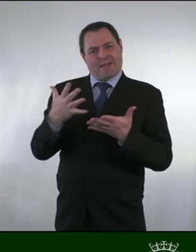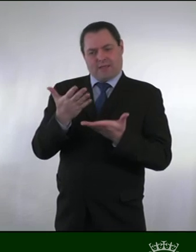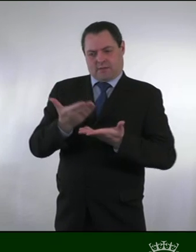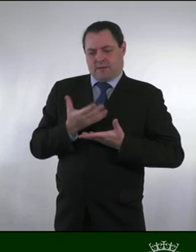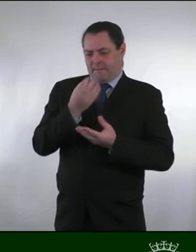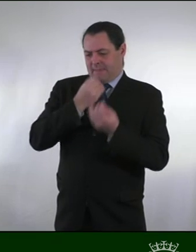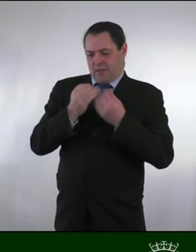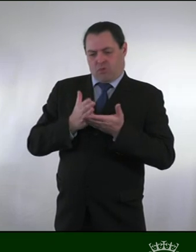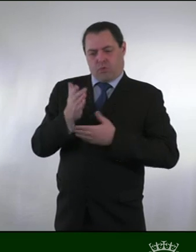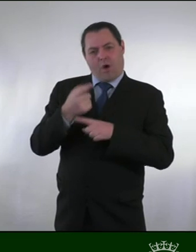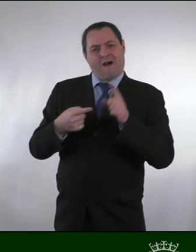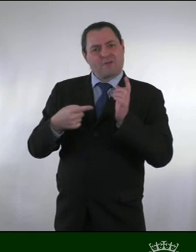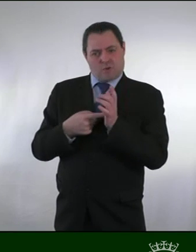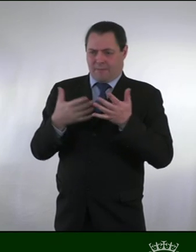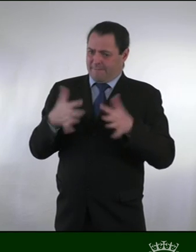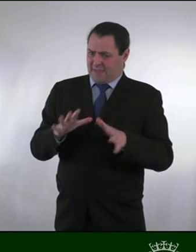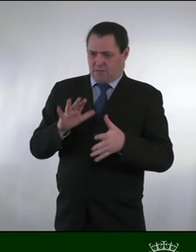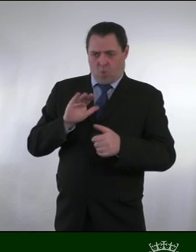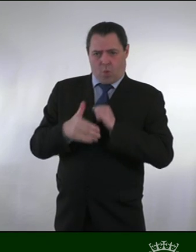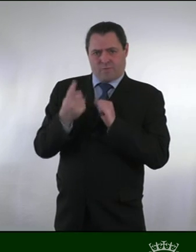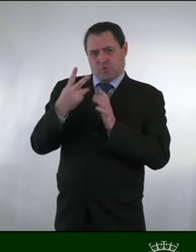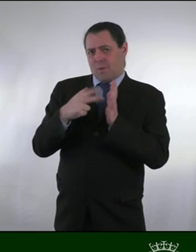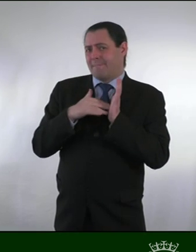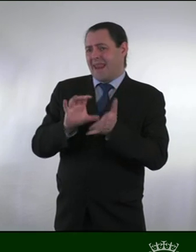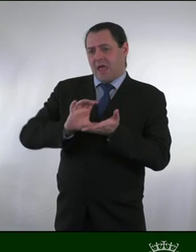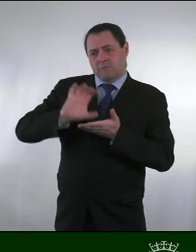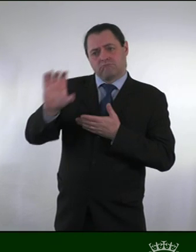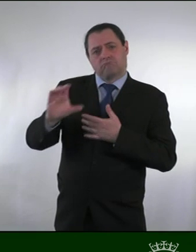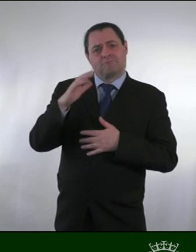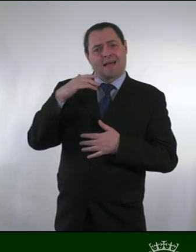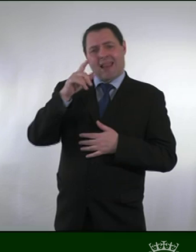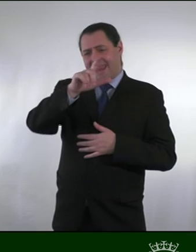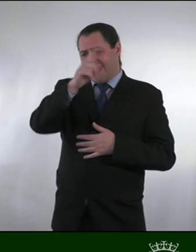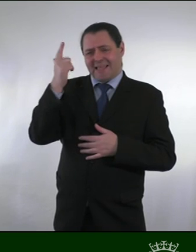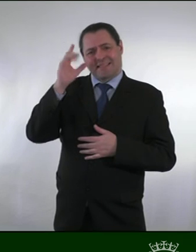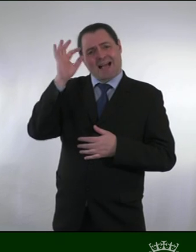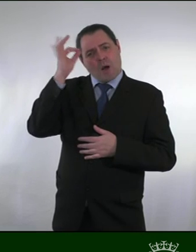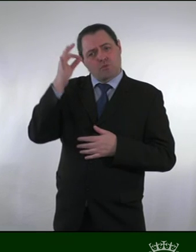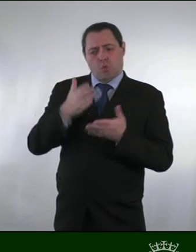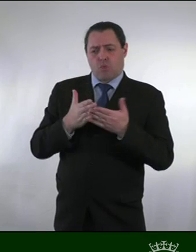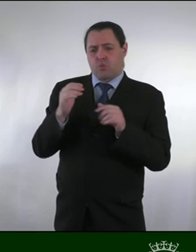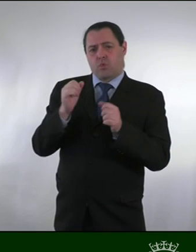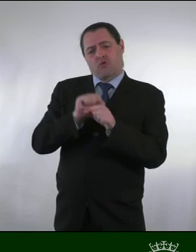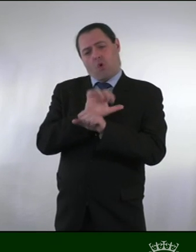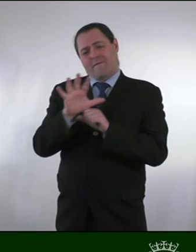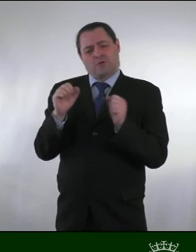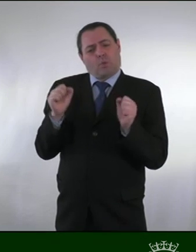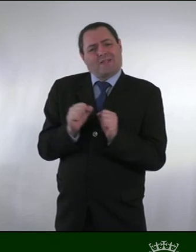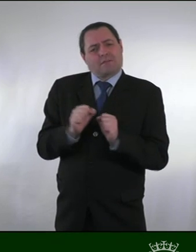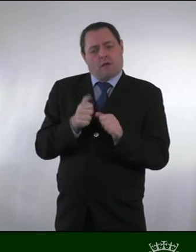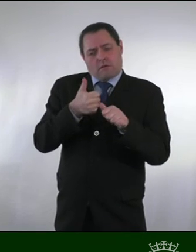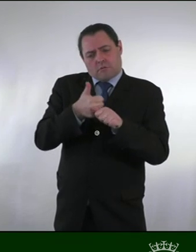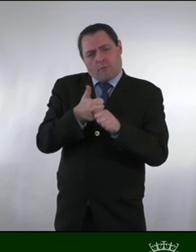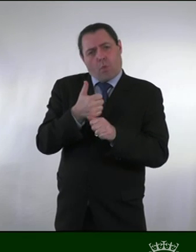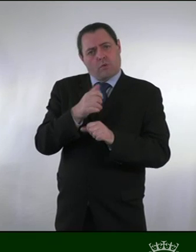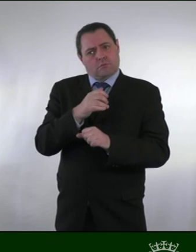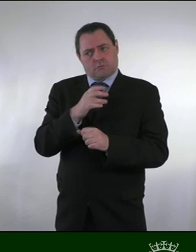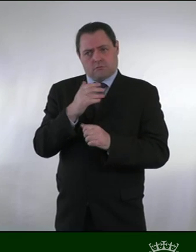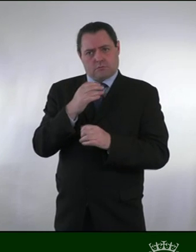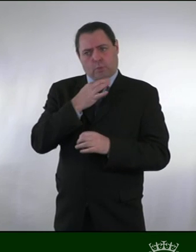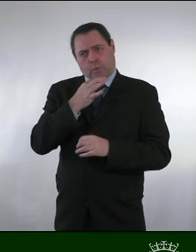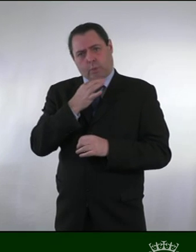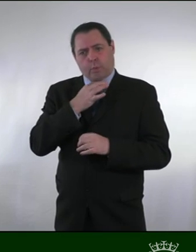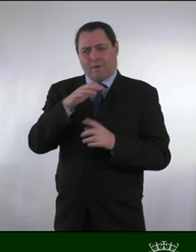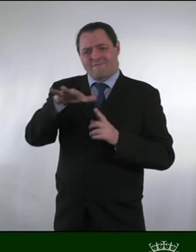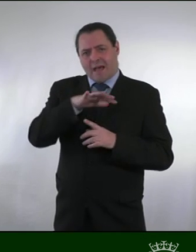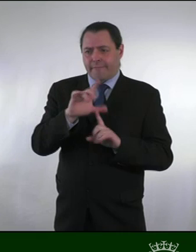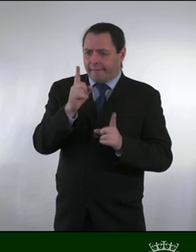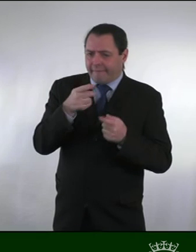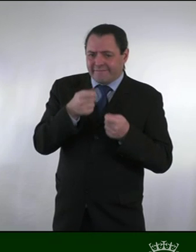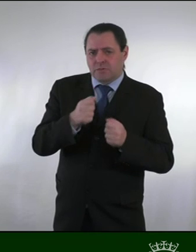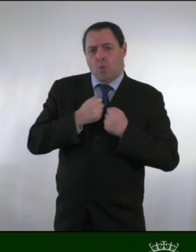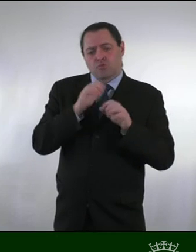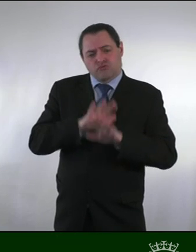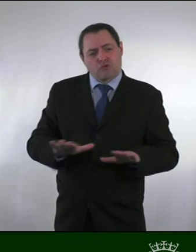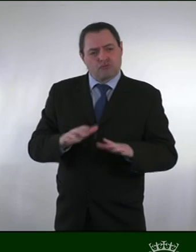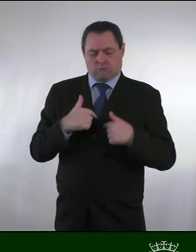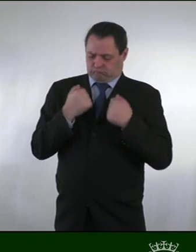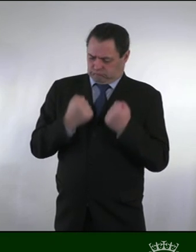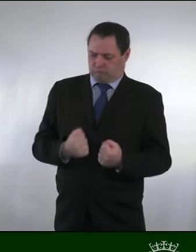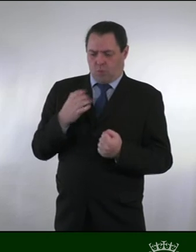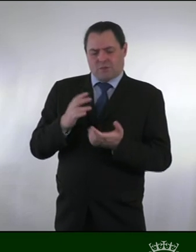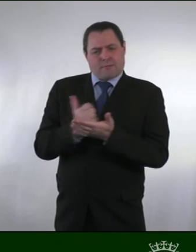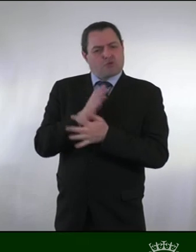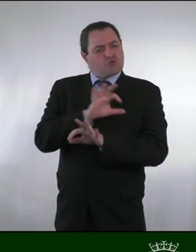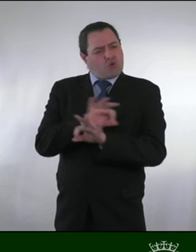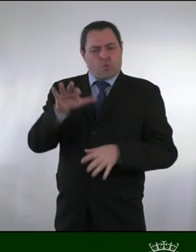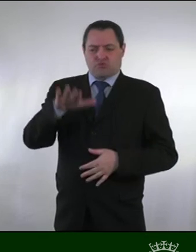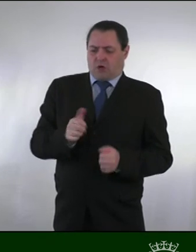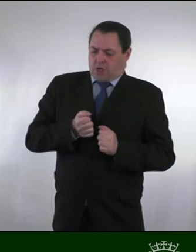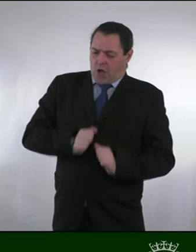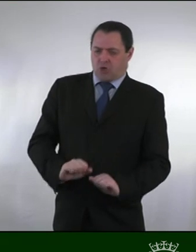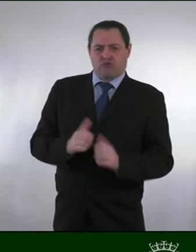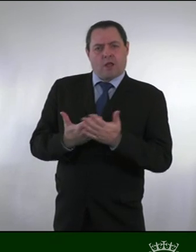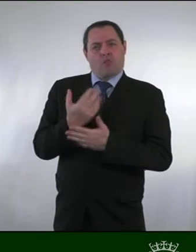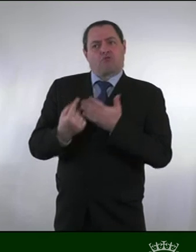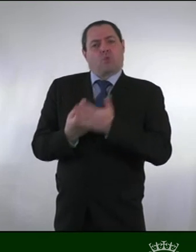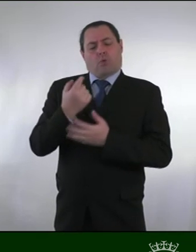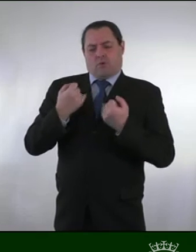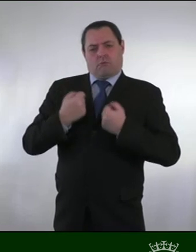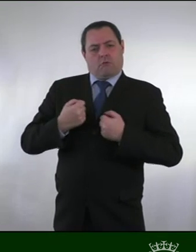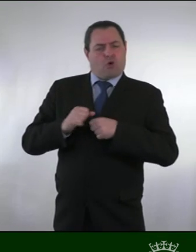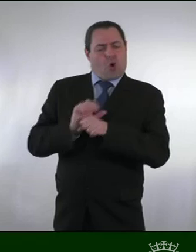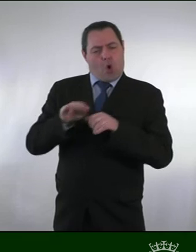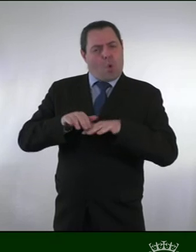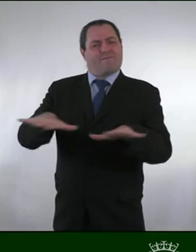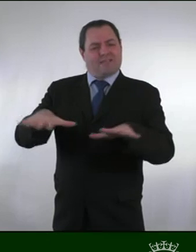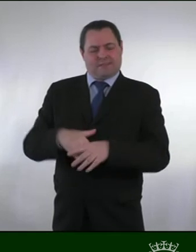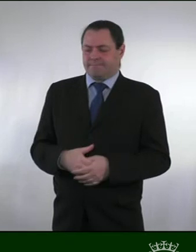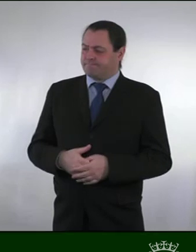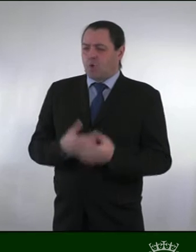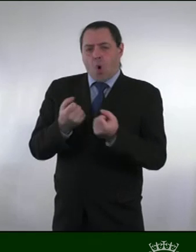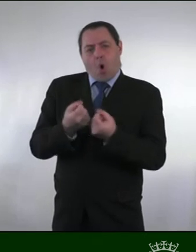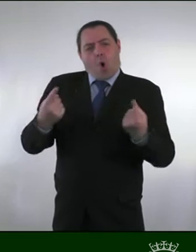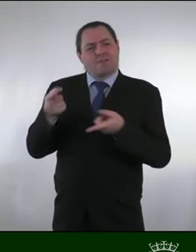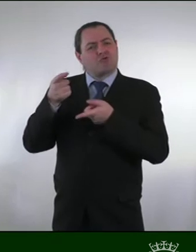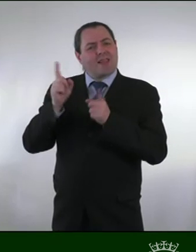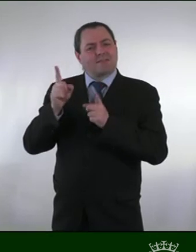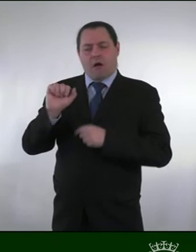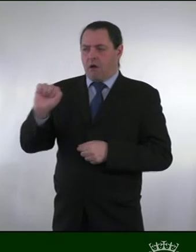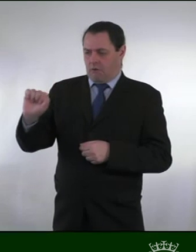This Conservative Government have given over £2 million to Leeds City Council through the covid winter grant scheme to support vulnerable families in the coldest months, and it is the intention of this Government, on this side of the House, that no child should go hungry this winter as a result of the covid pandemic.